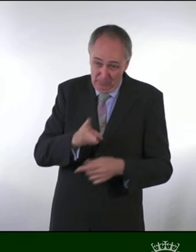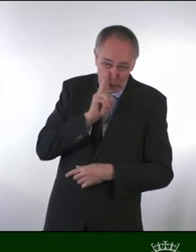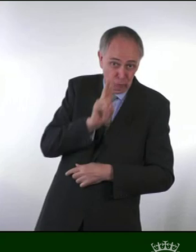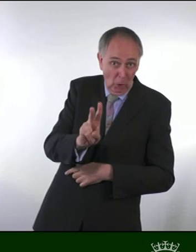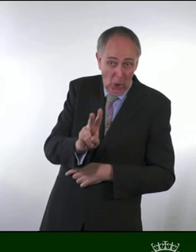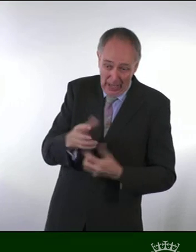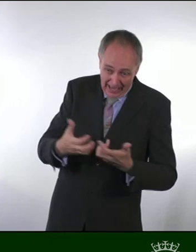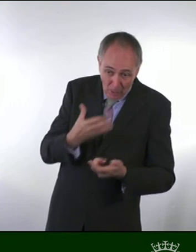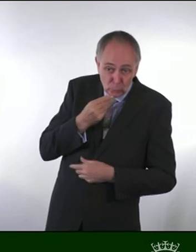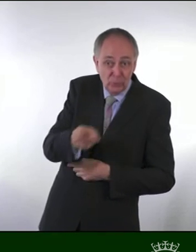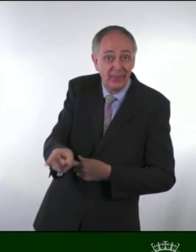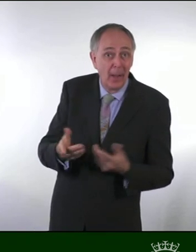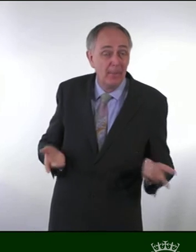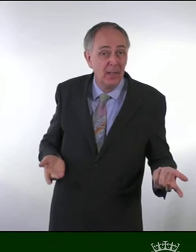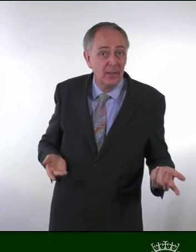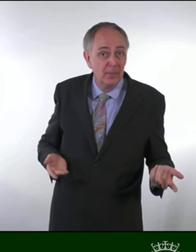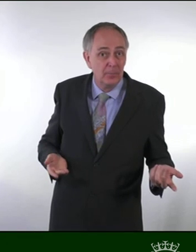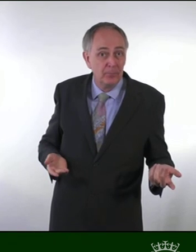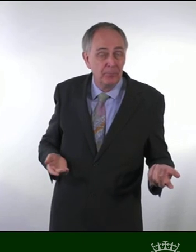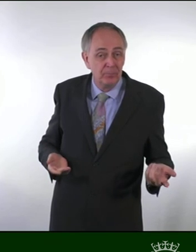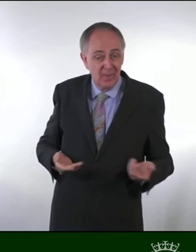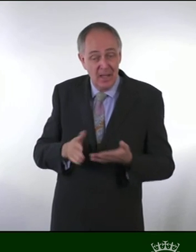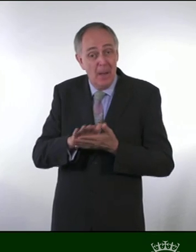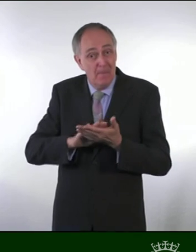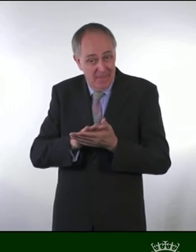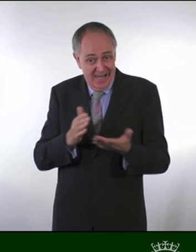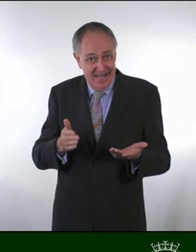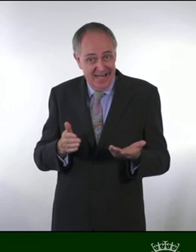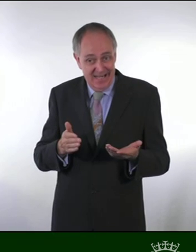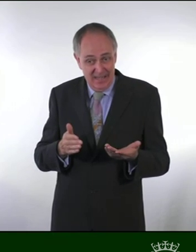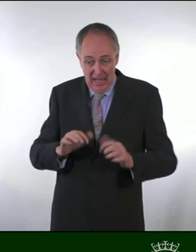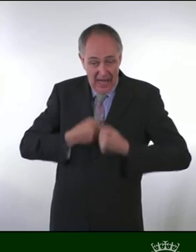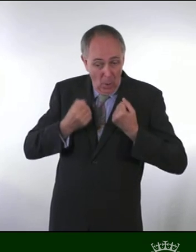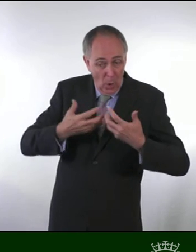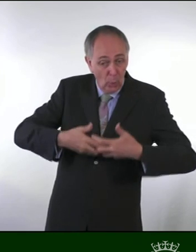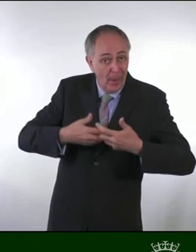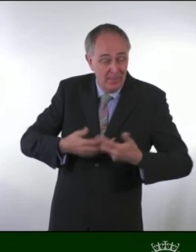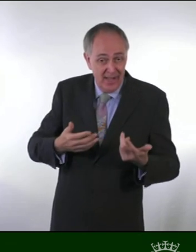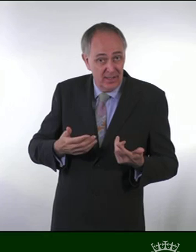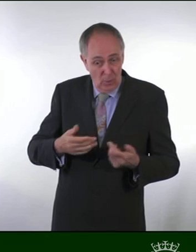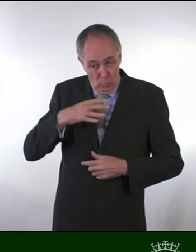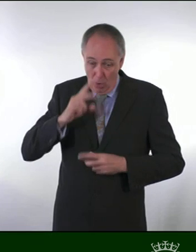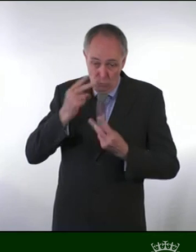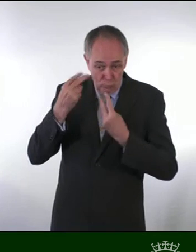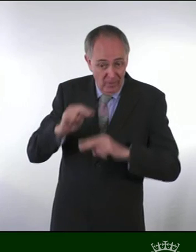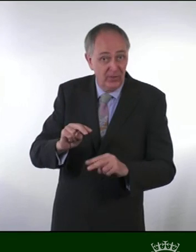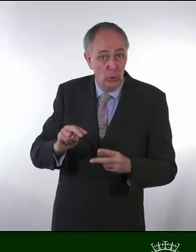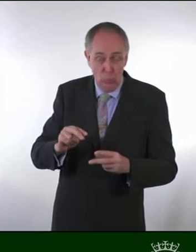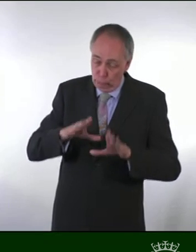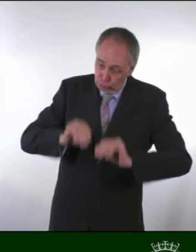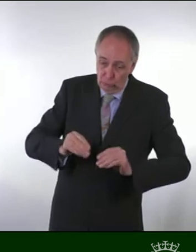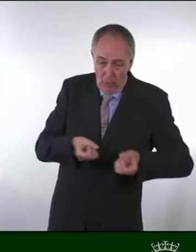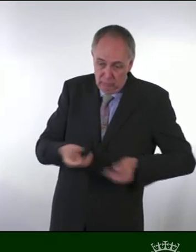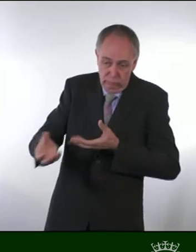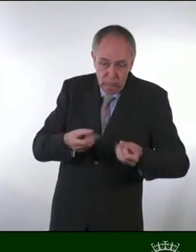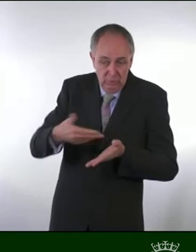With the Government’s own guidance warning against equipment being used in such way, will the Prime Minister urgently review such exports?